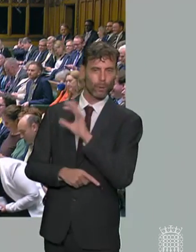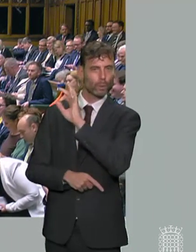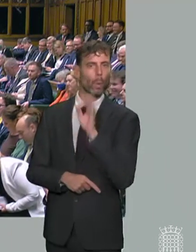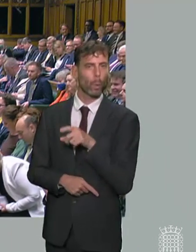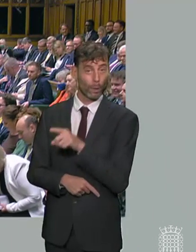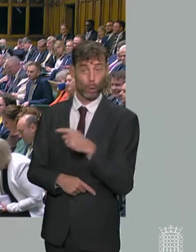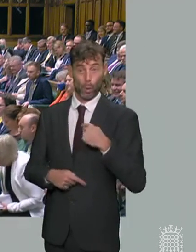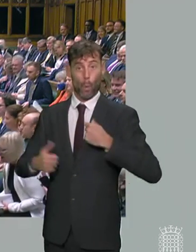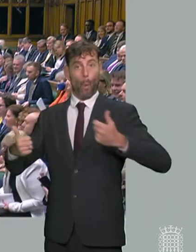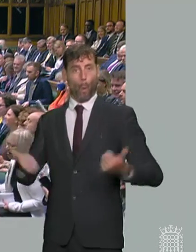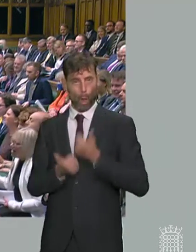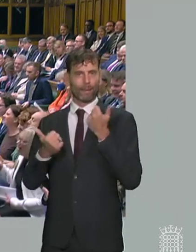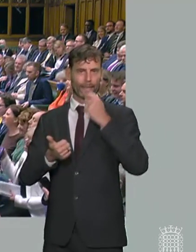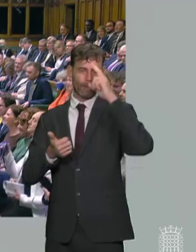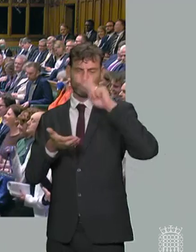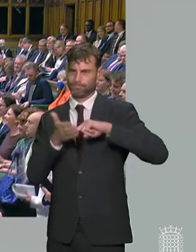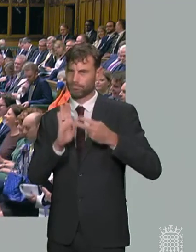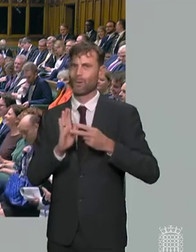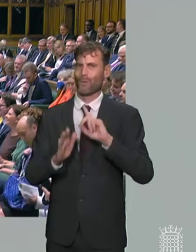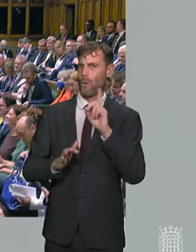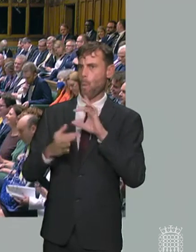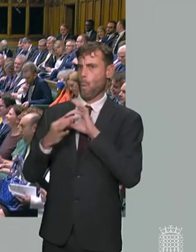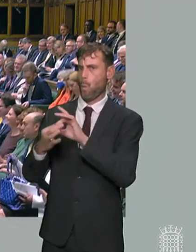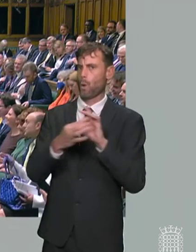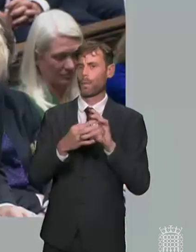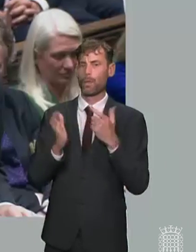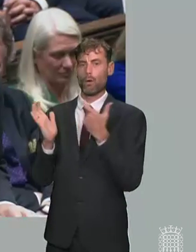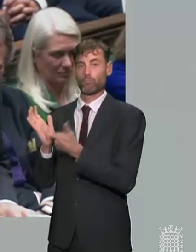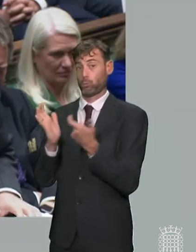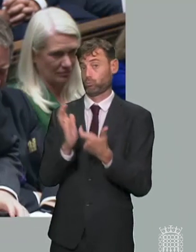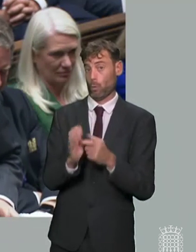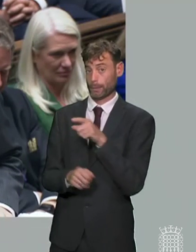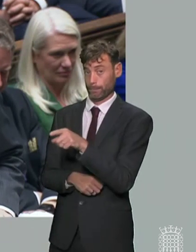We are already working with Rolls-Royce.